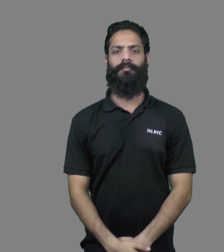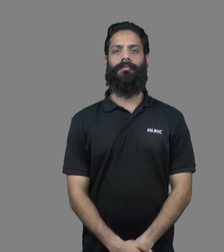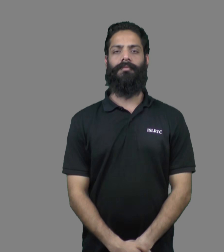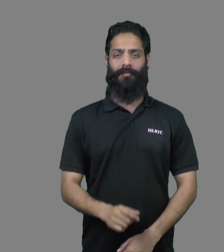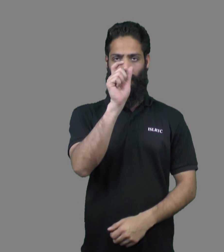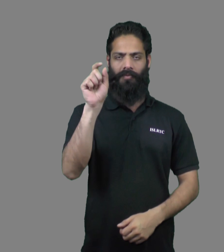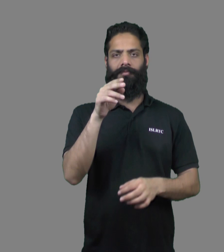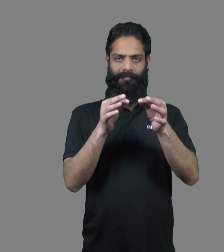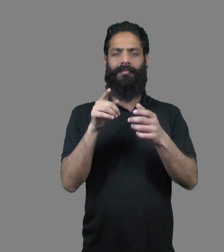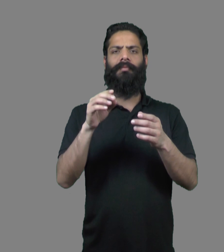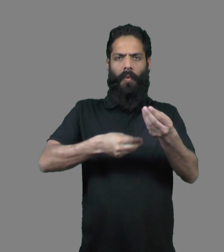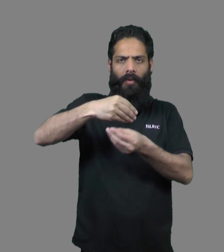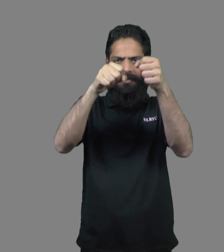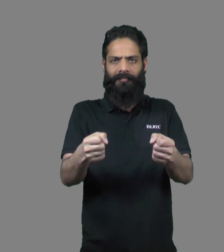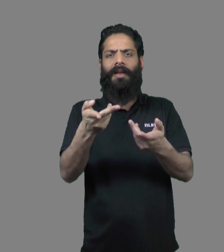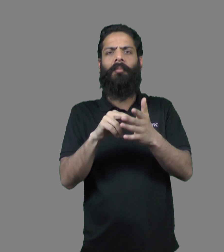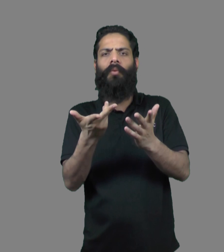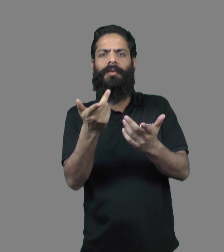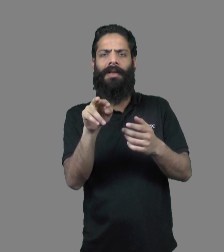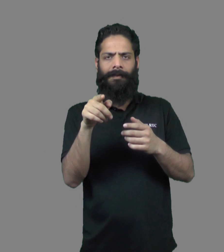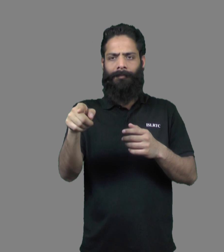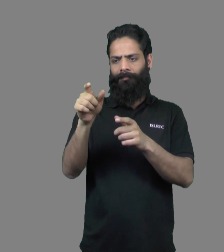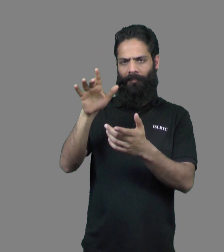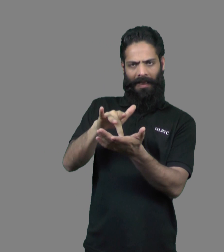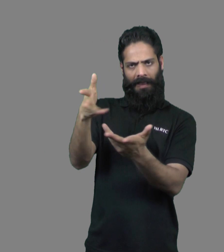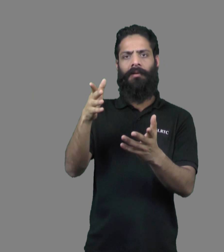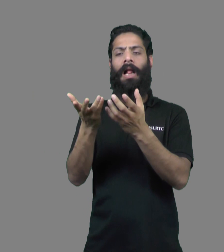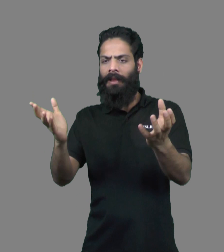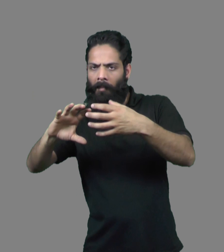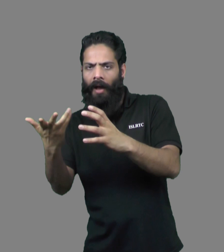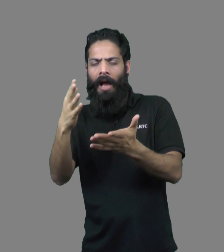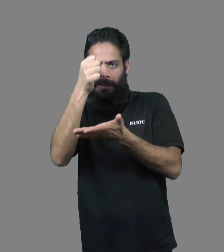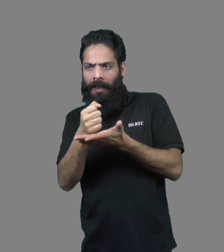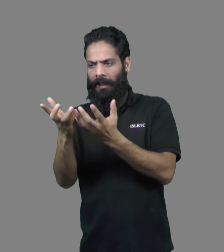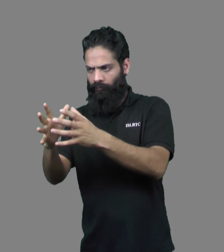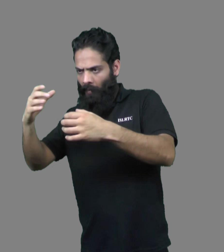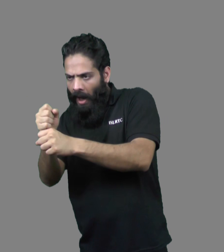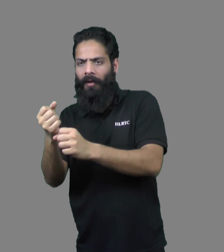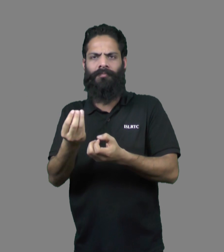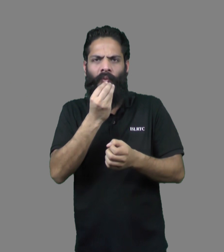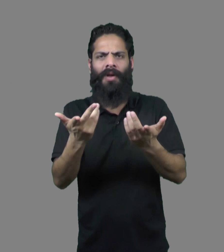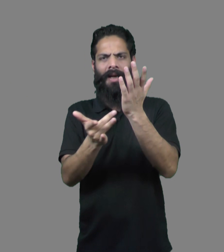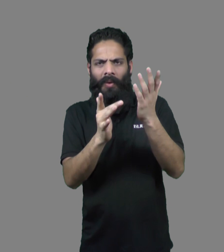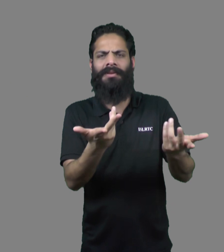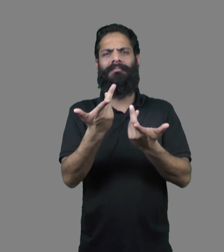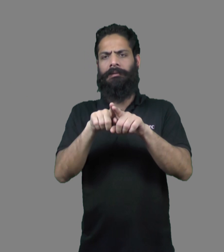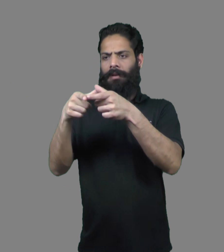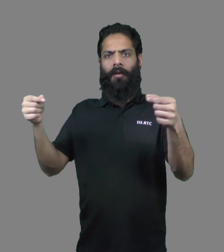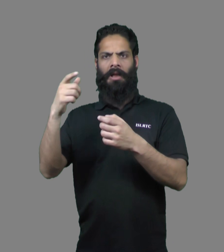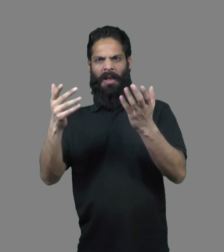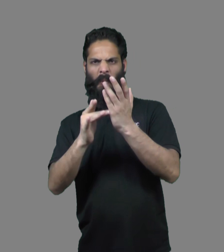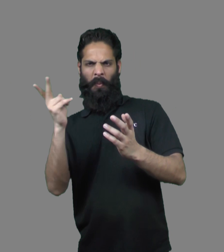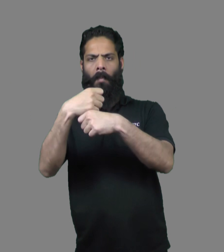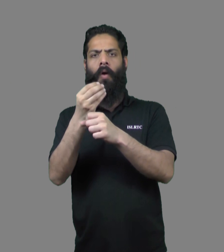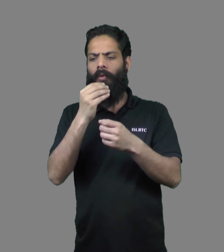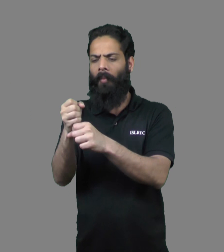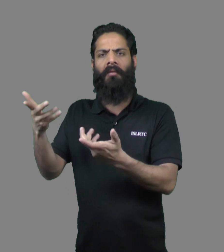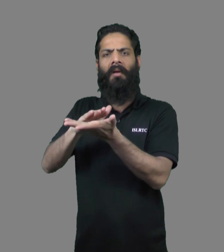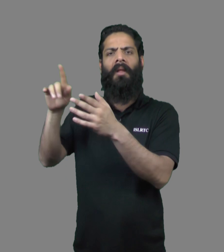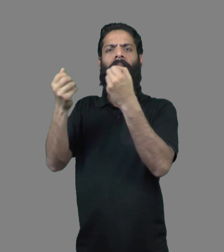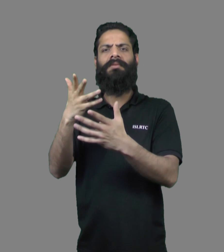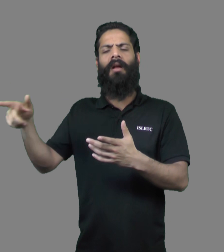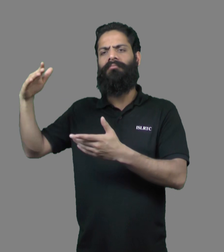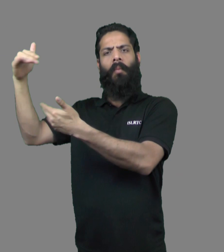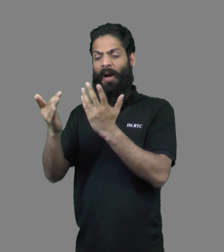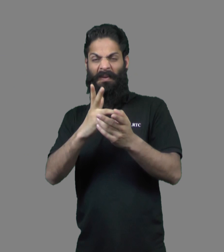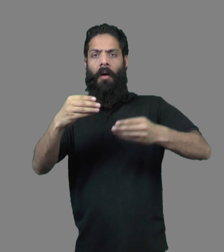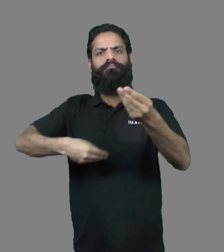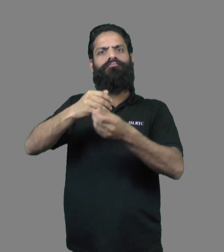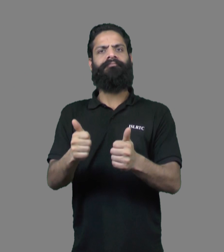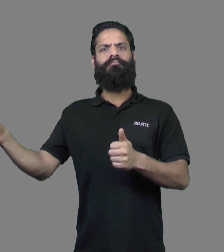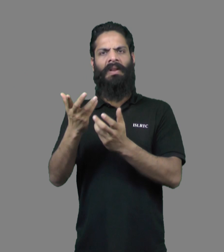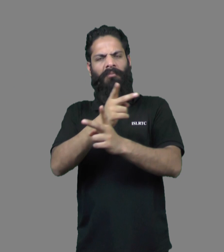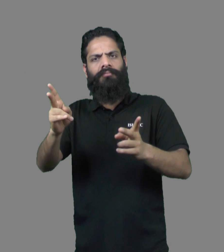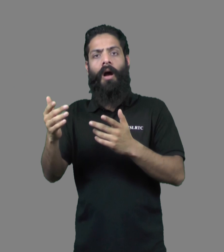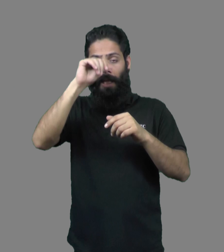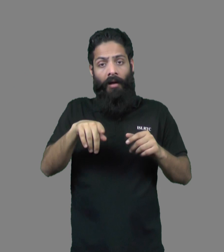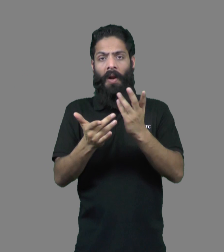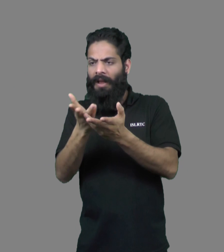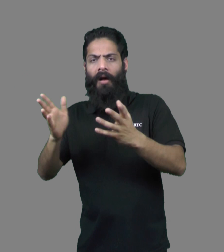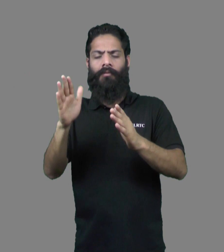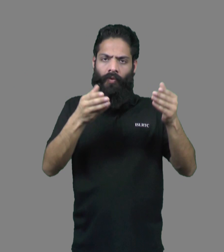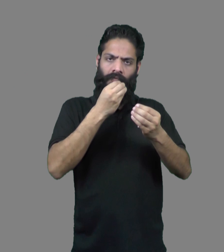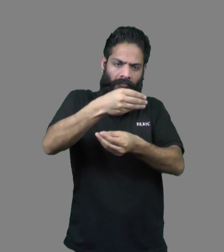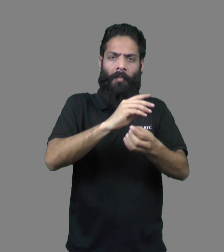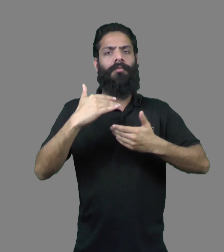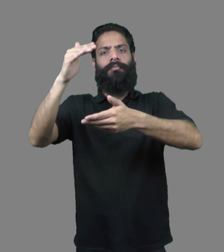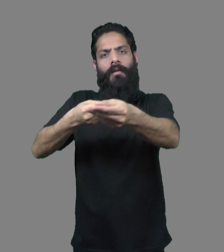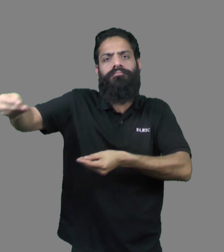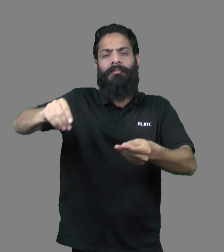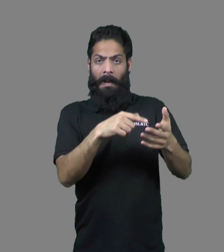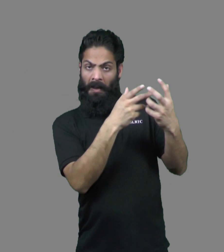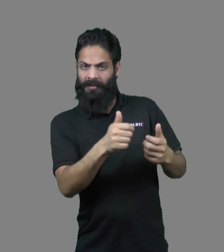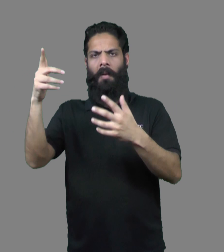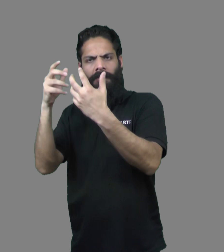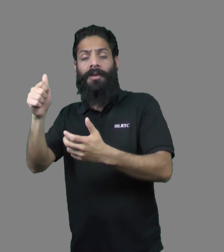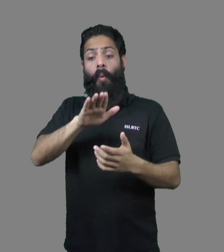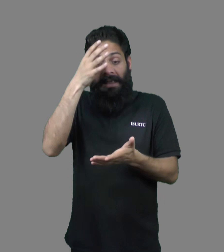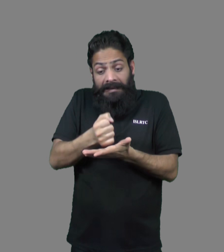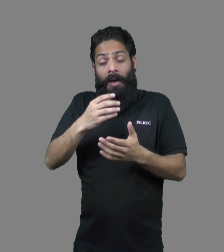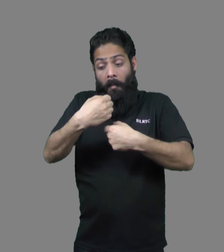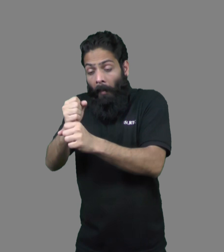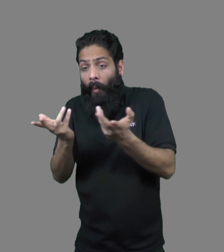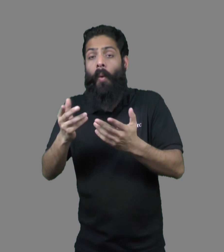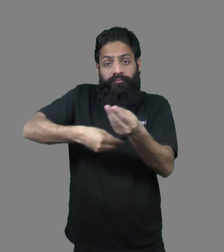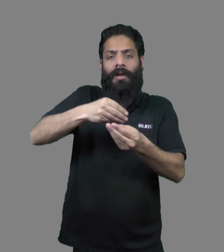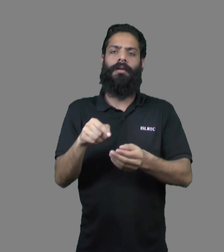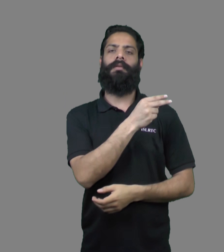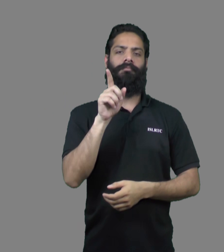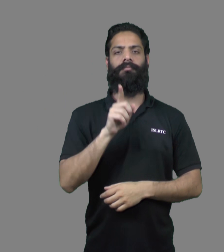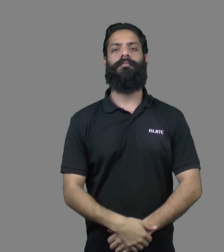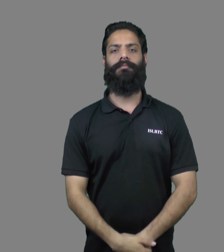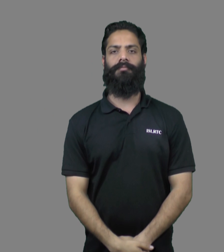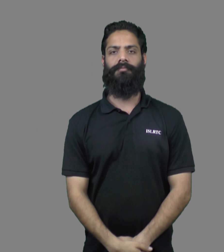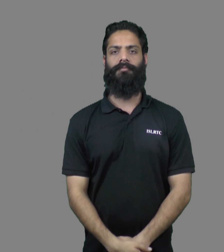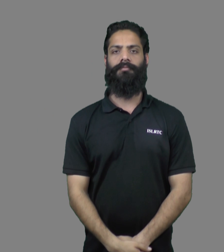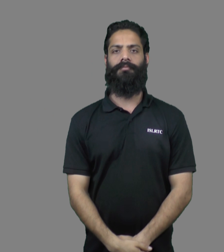Economic System